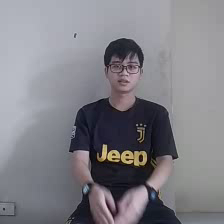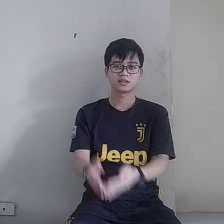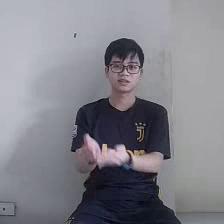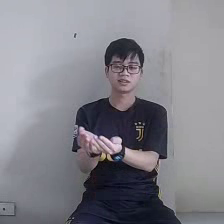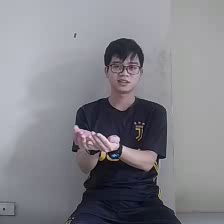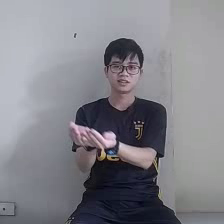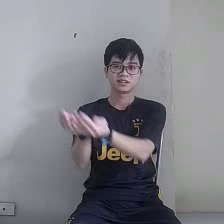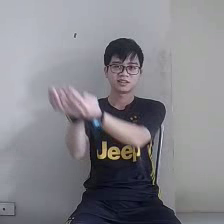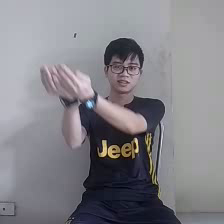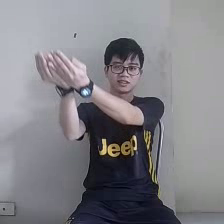Biếu tặng